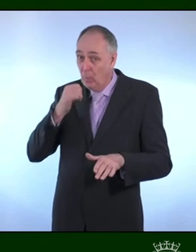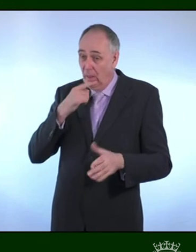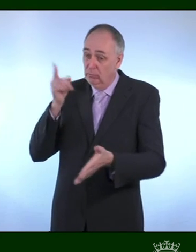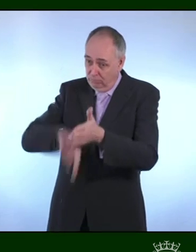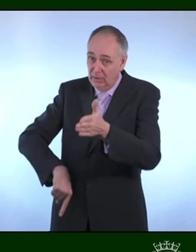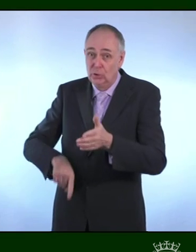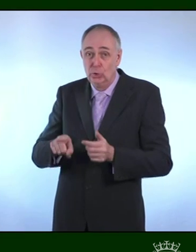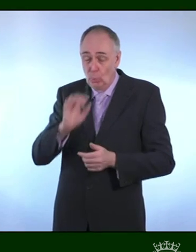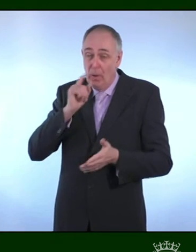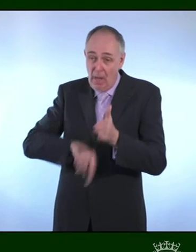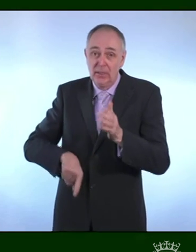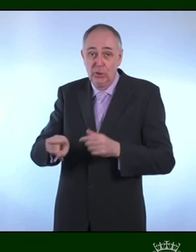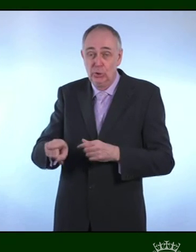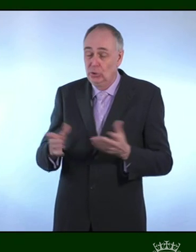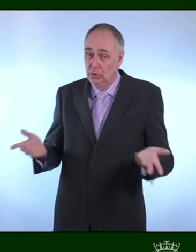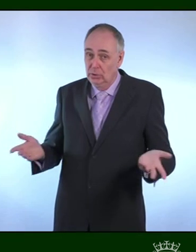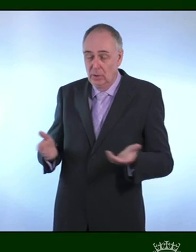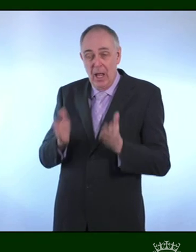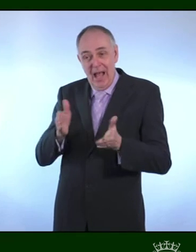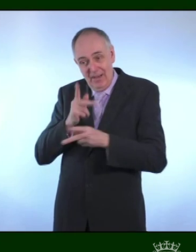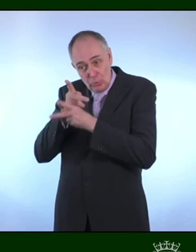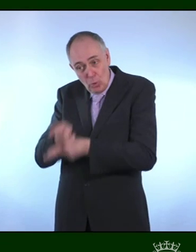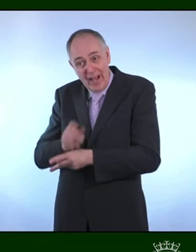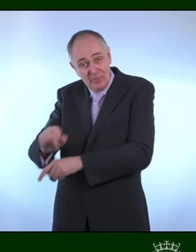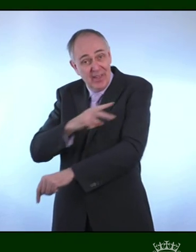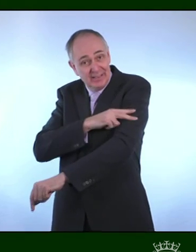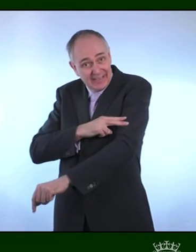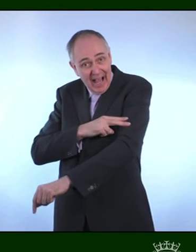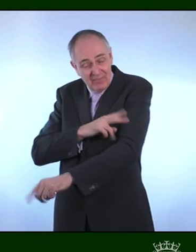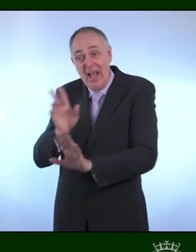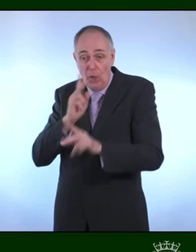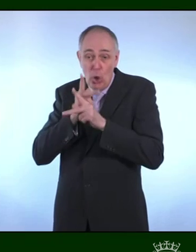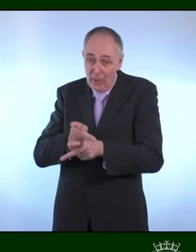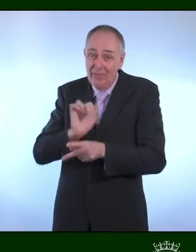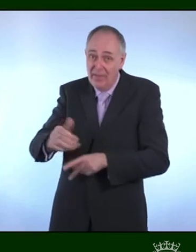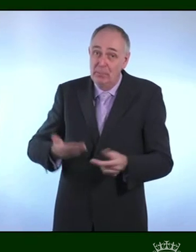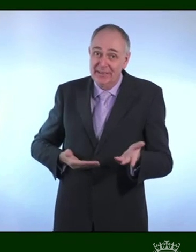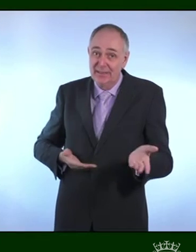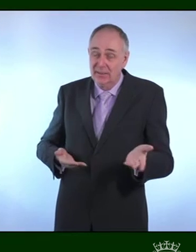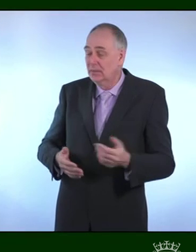That is the best way to look after not just their employees but their businesses as well.